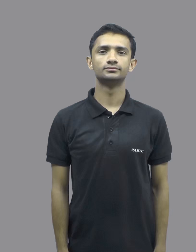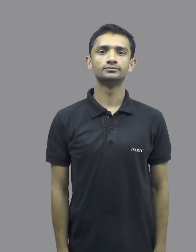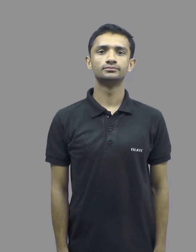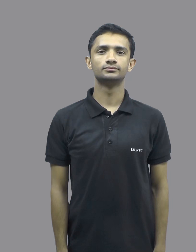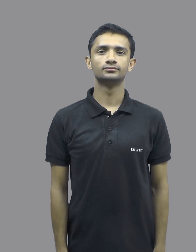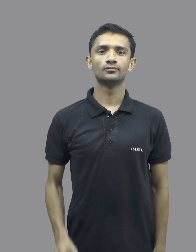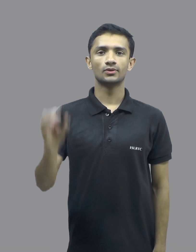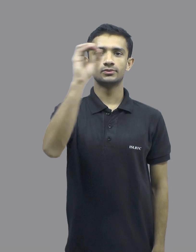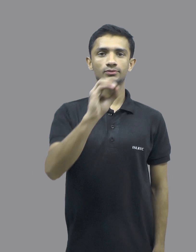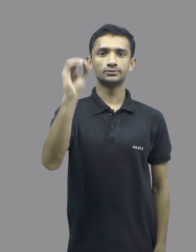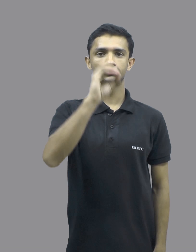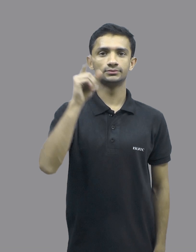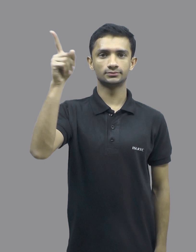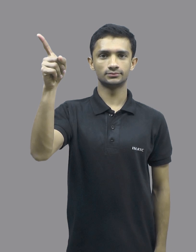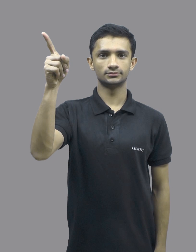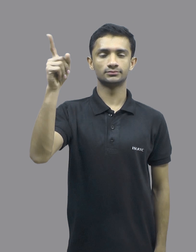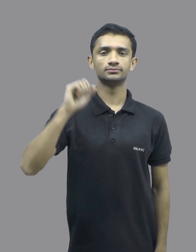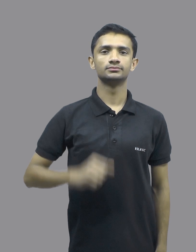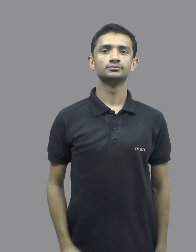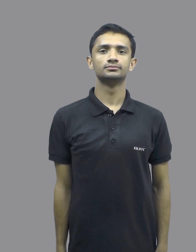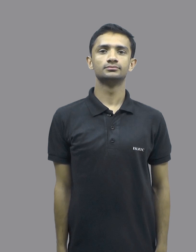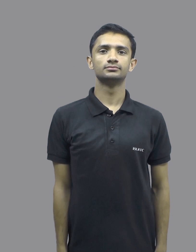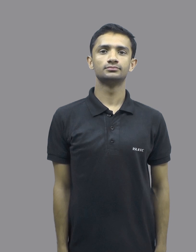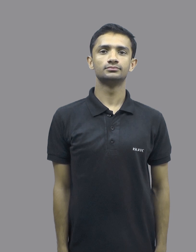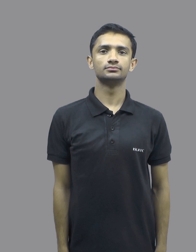Odisha (Orissa)